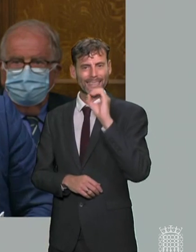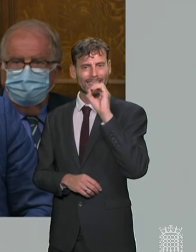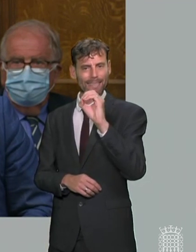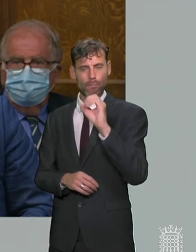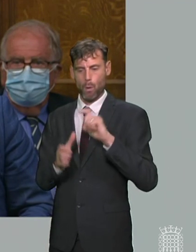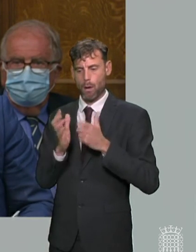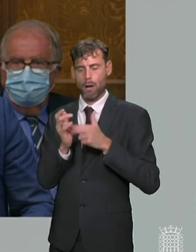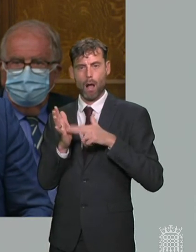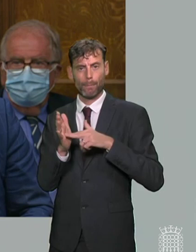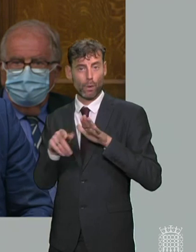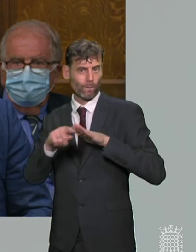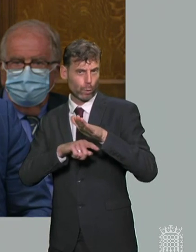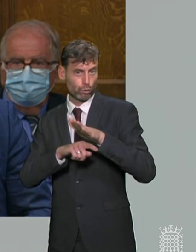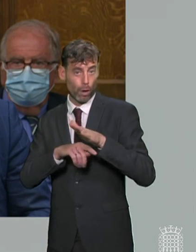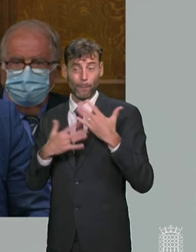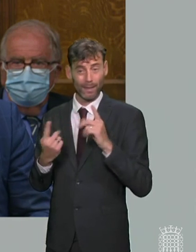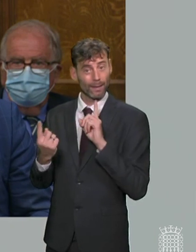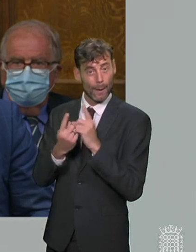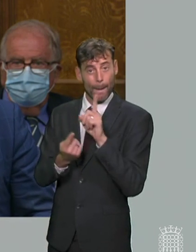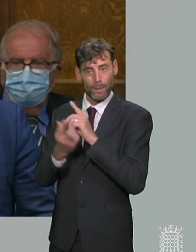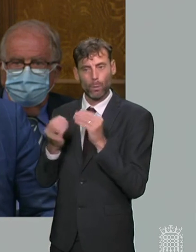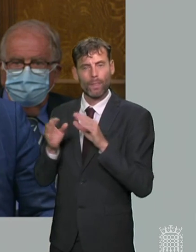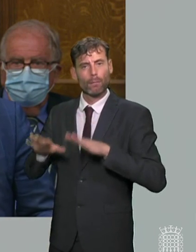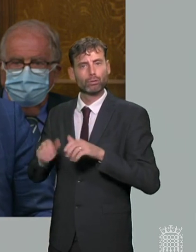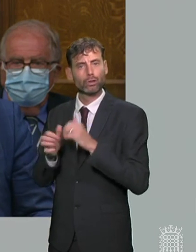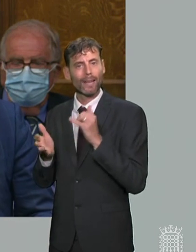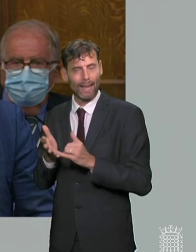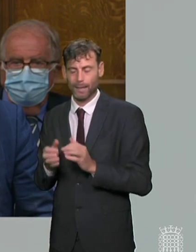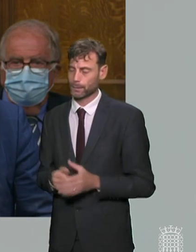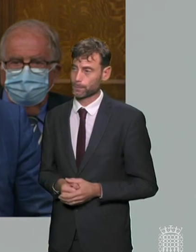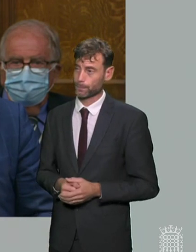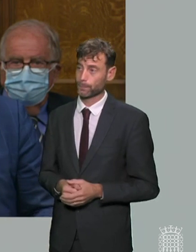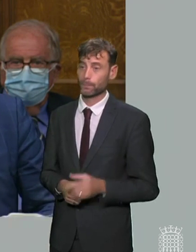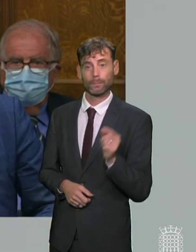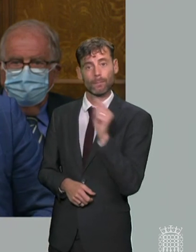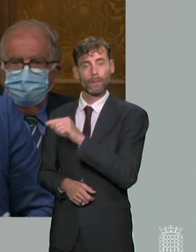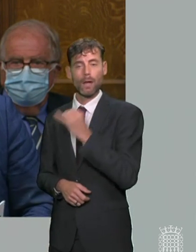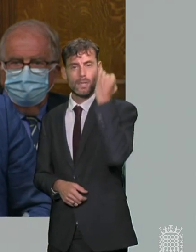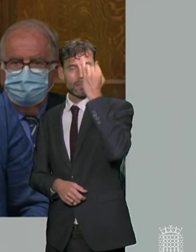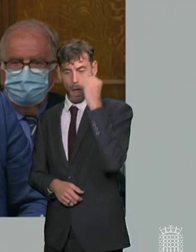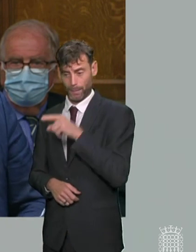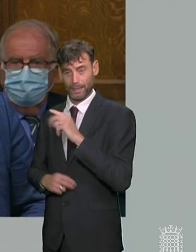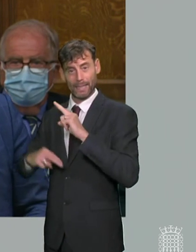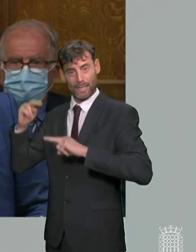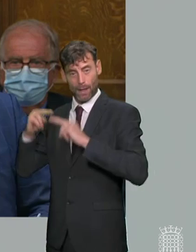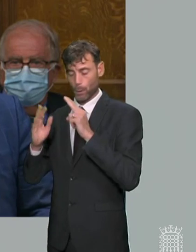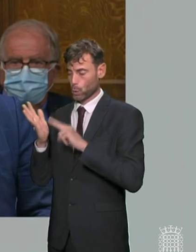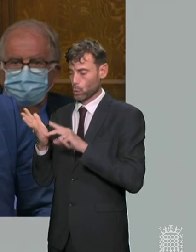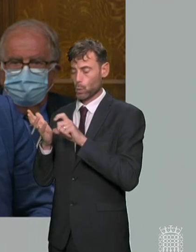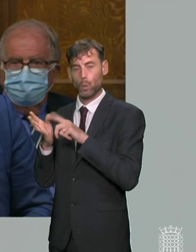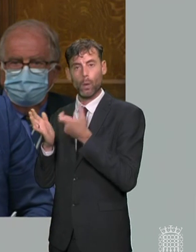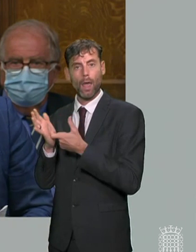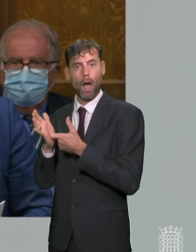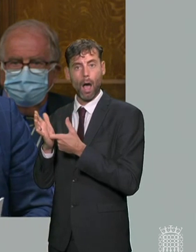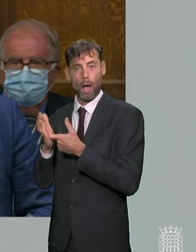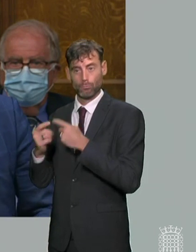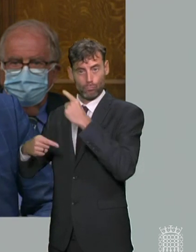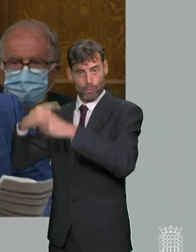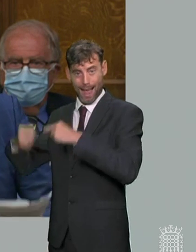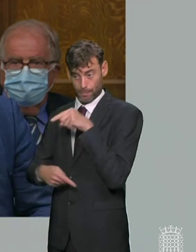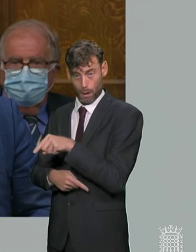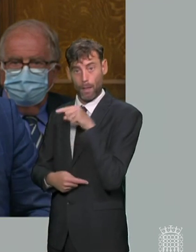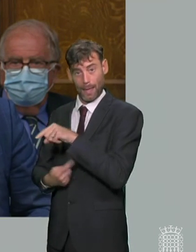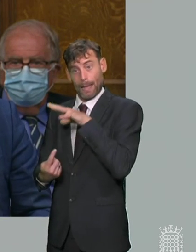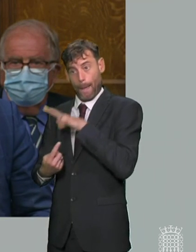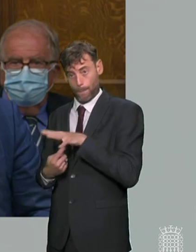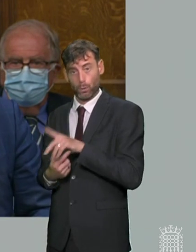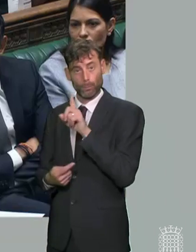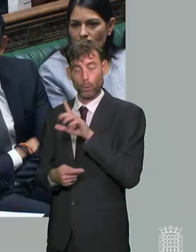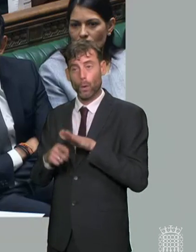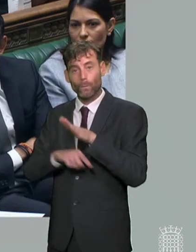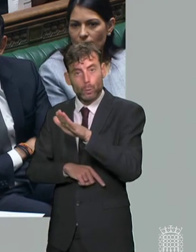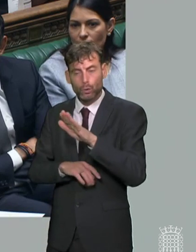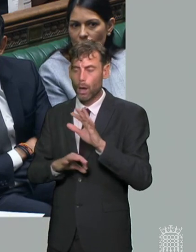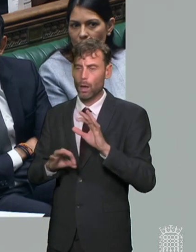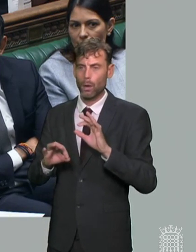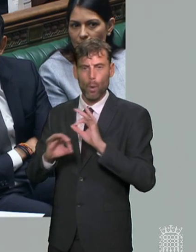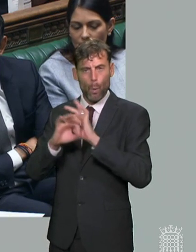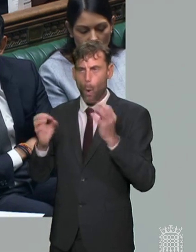Does my right honourable Friend agree that the development in neighbouring Derby of the modular nuclear reactors can play a major part in this zero-carbon future?